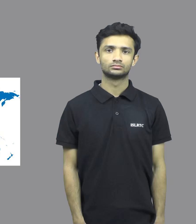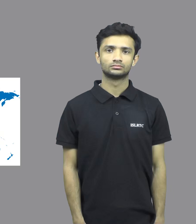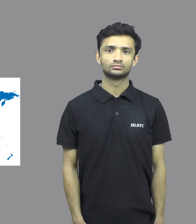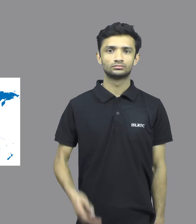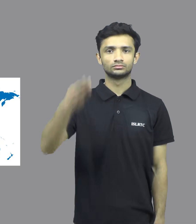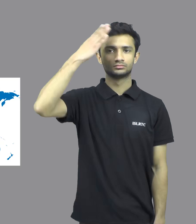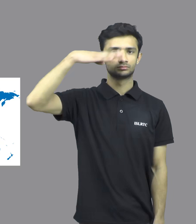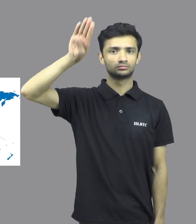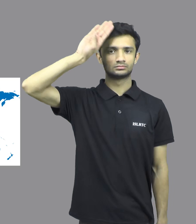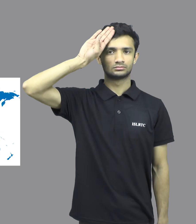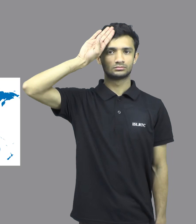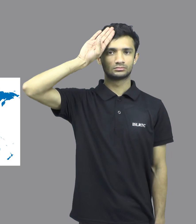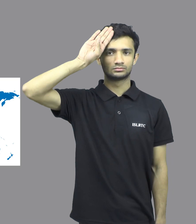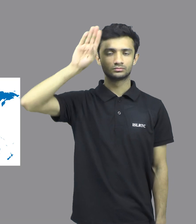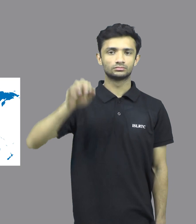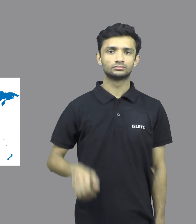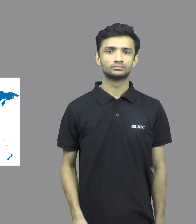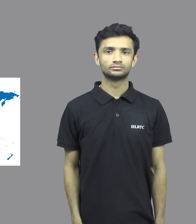Cuba